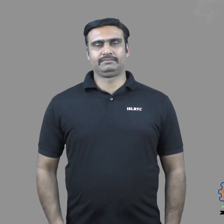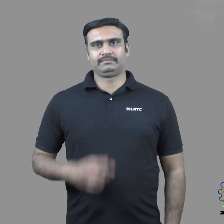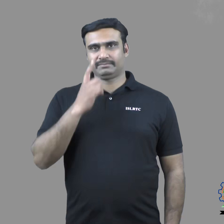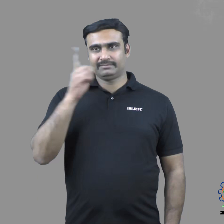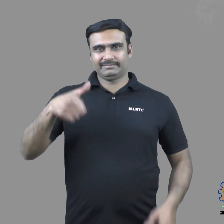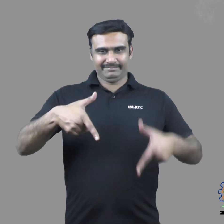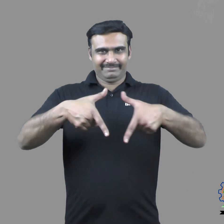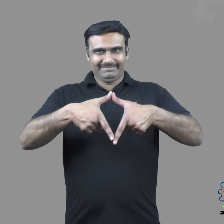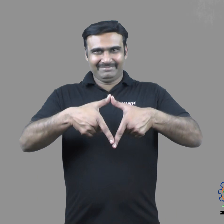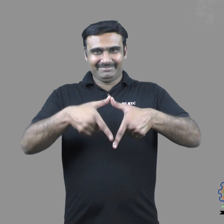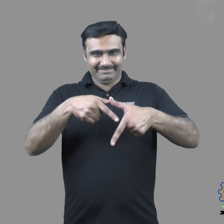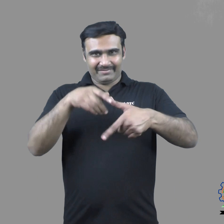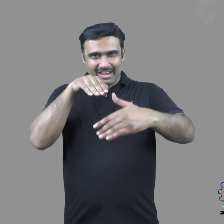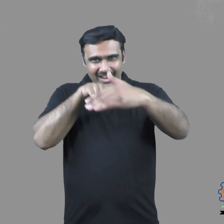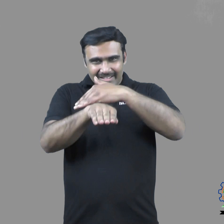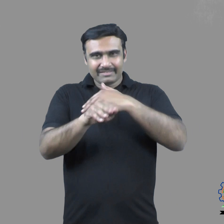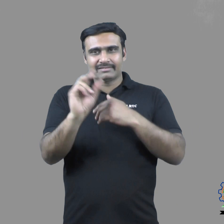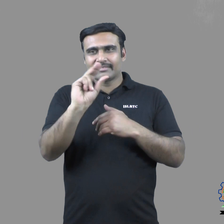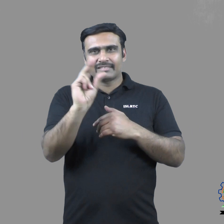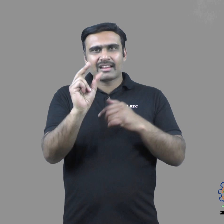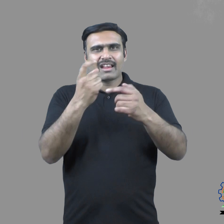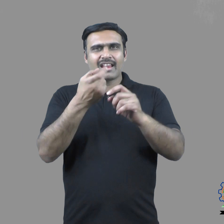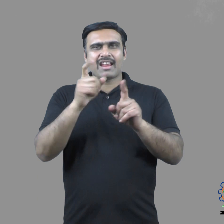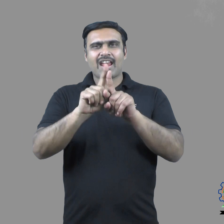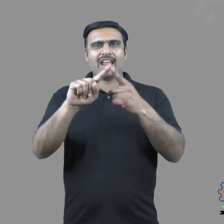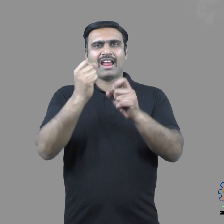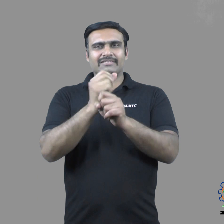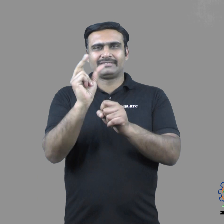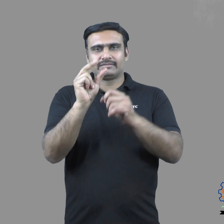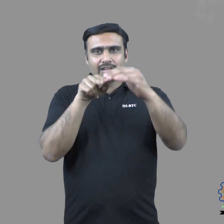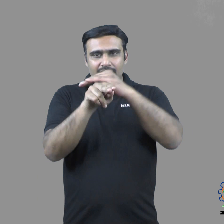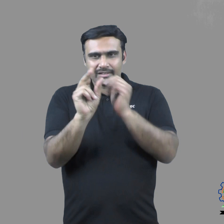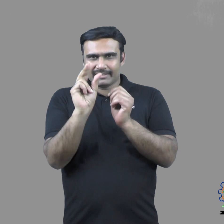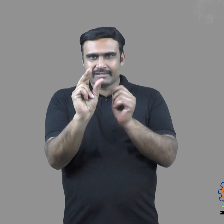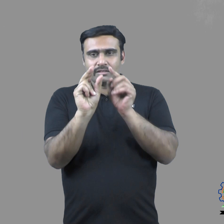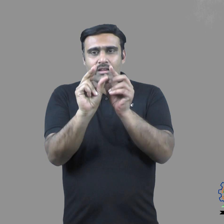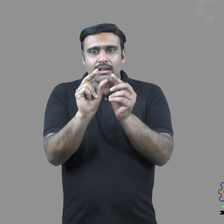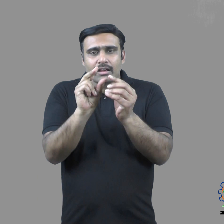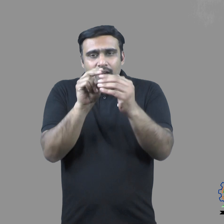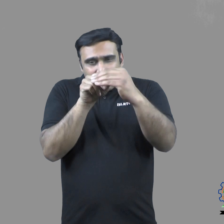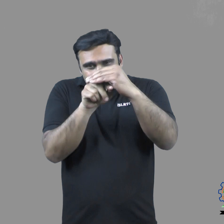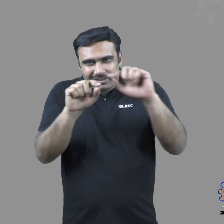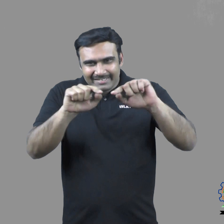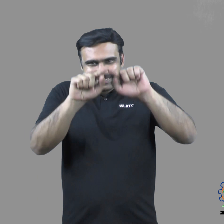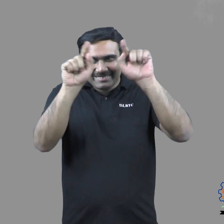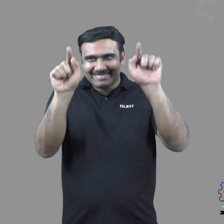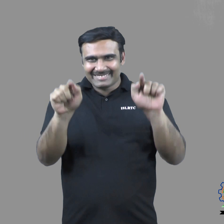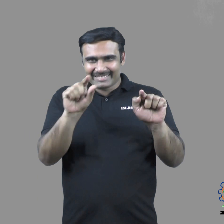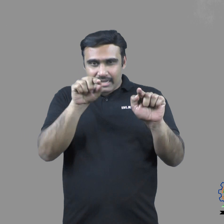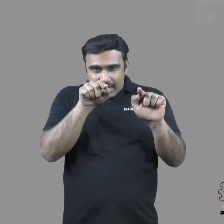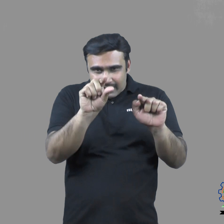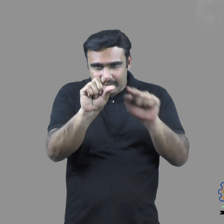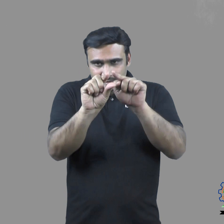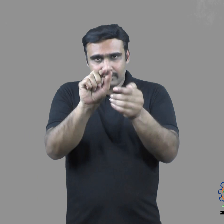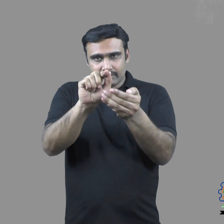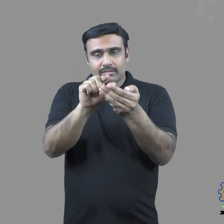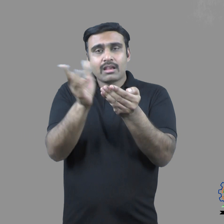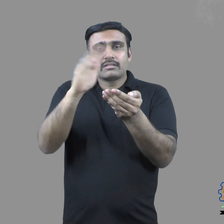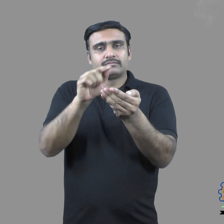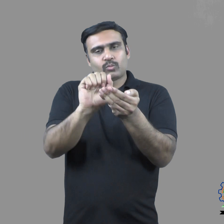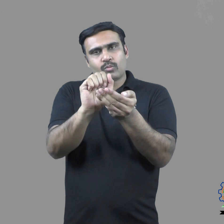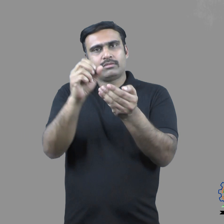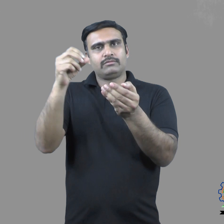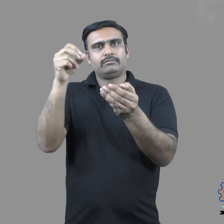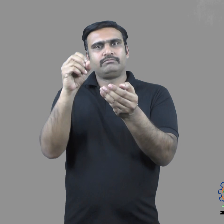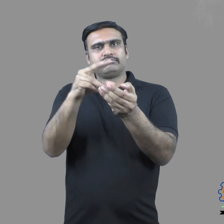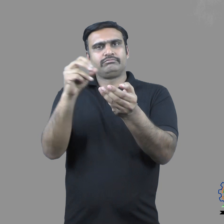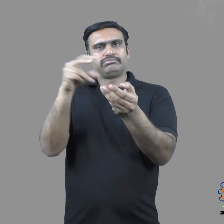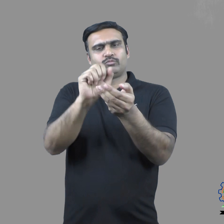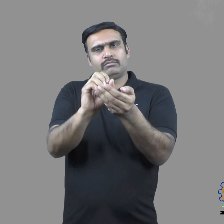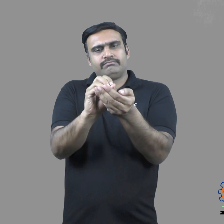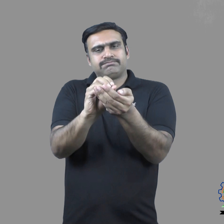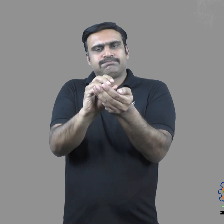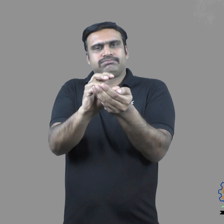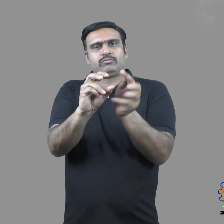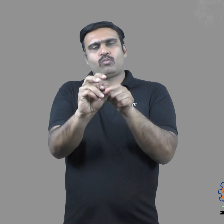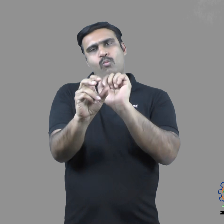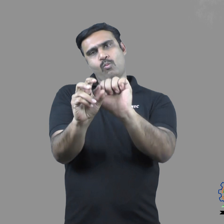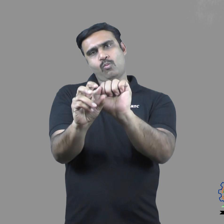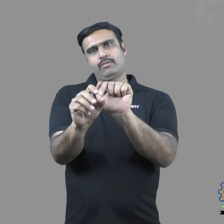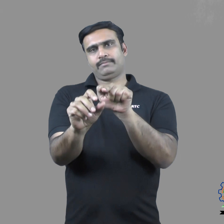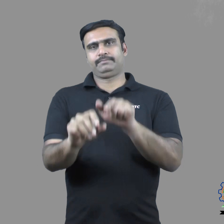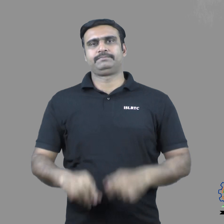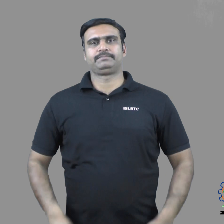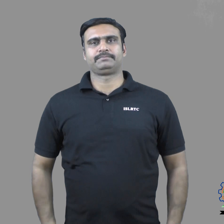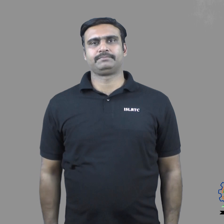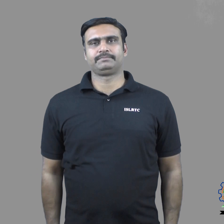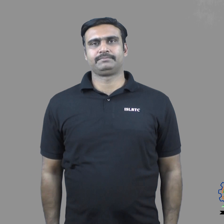Luteinizing Hormone